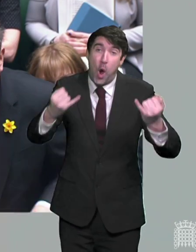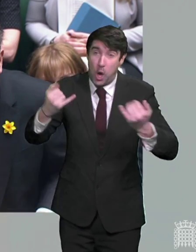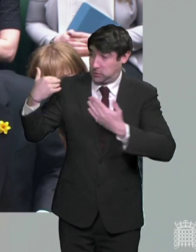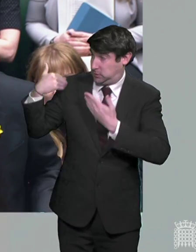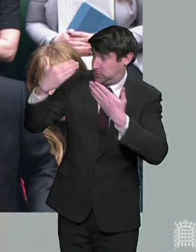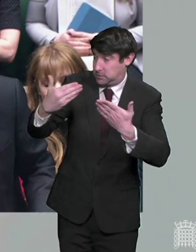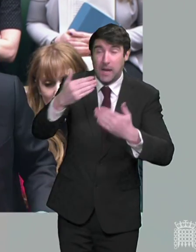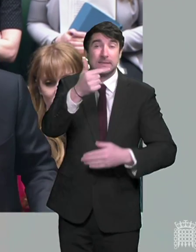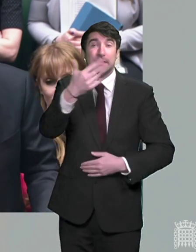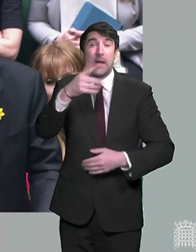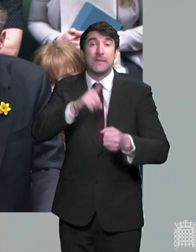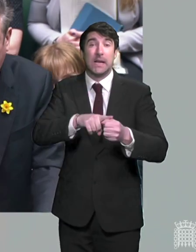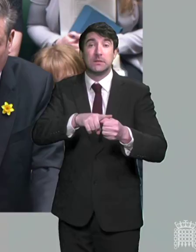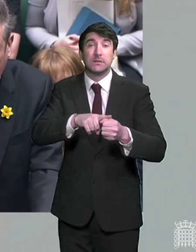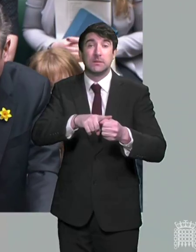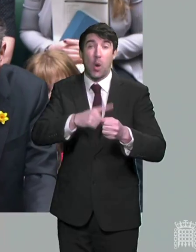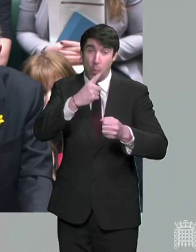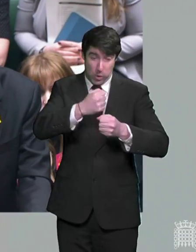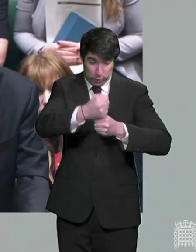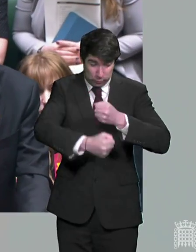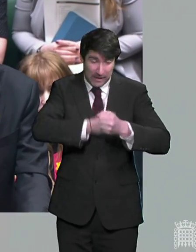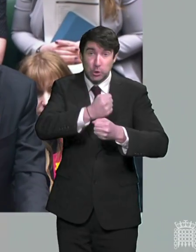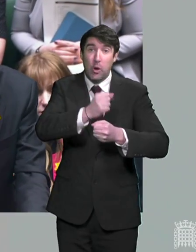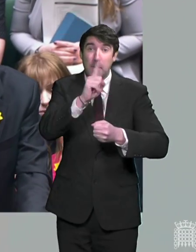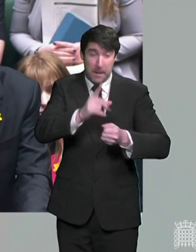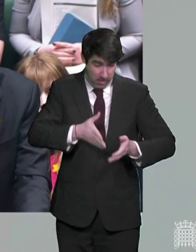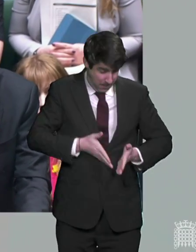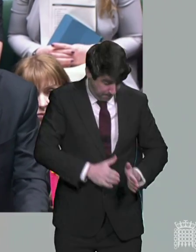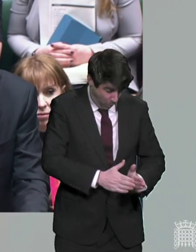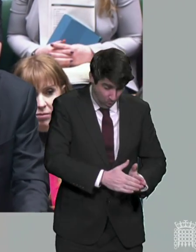A whole generation of people are desperate to get on the housing ladder.